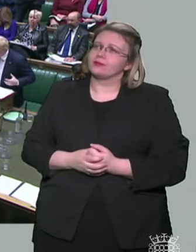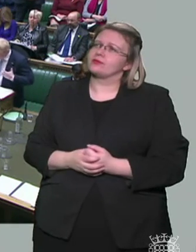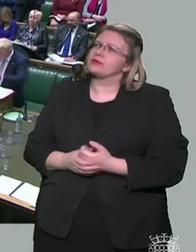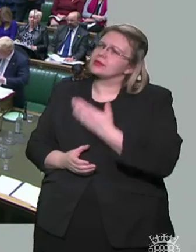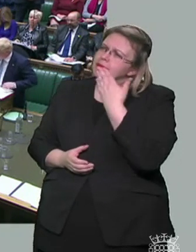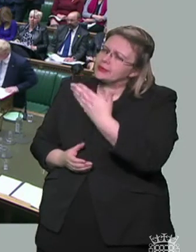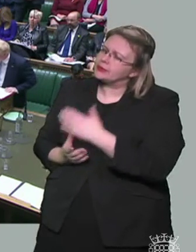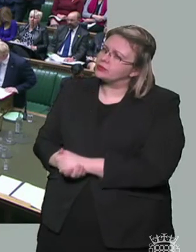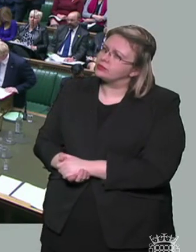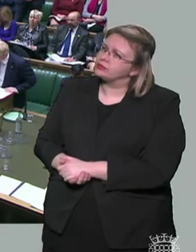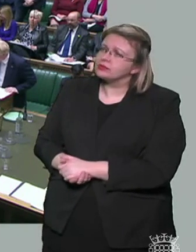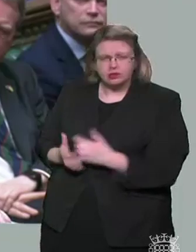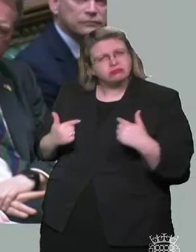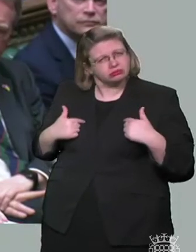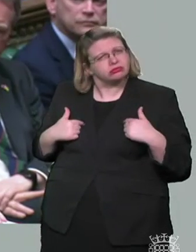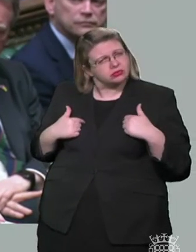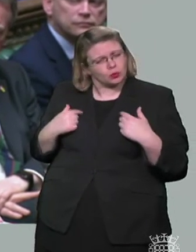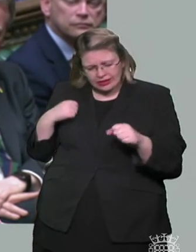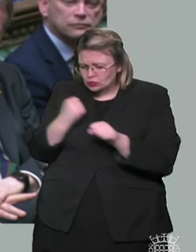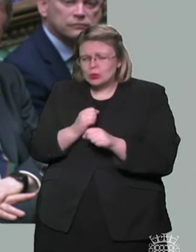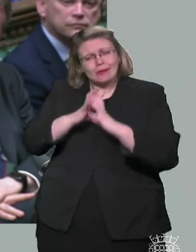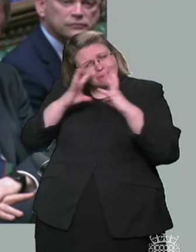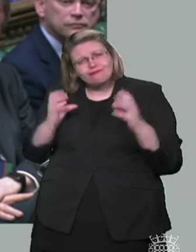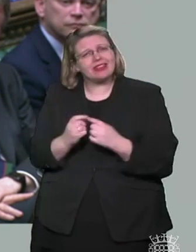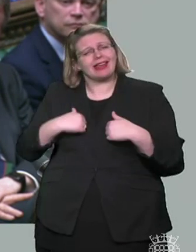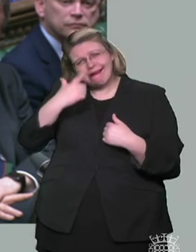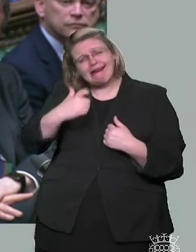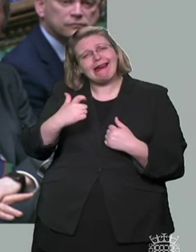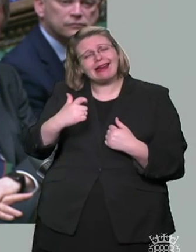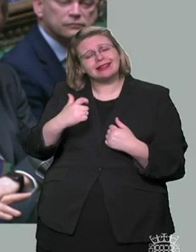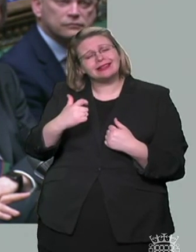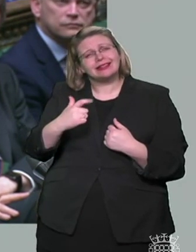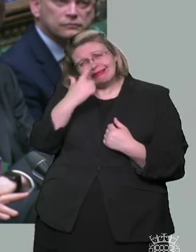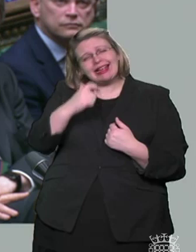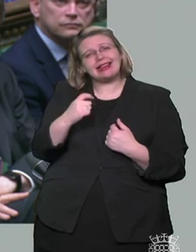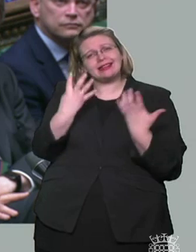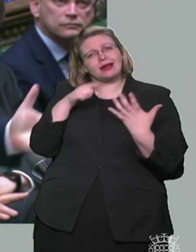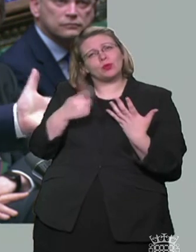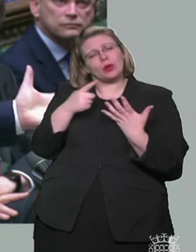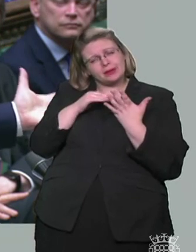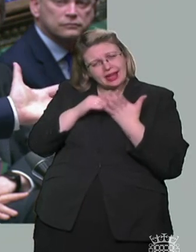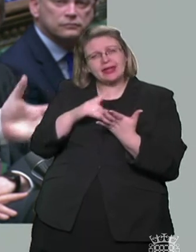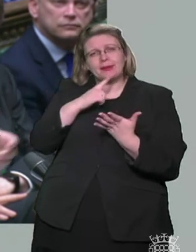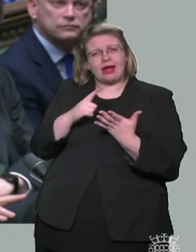Of course we are doing everything that we can, with the £9.1 billion and the cold weather payments.